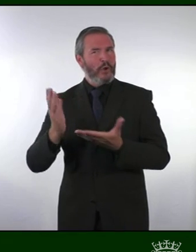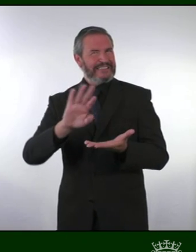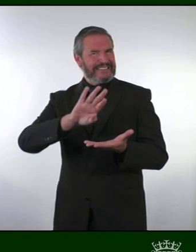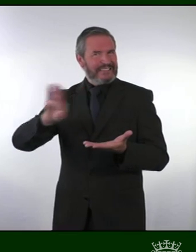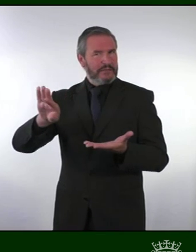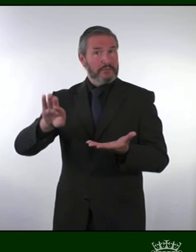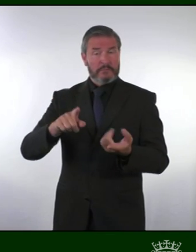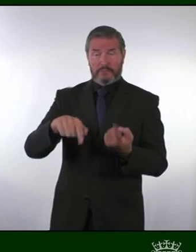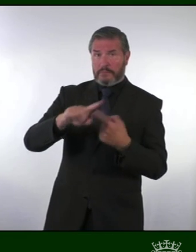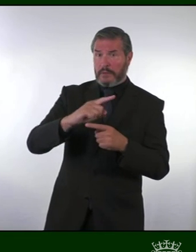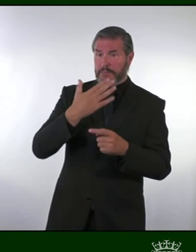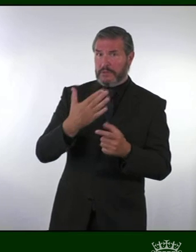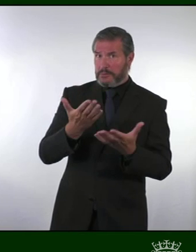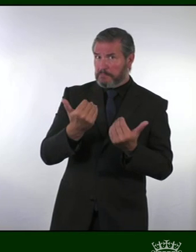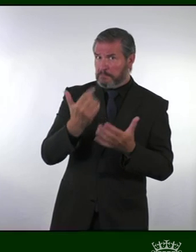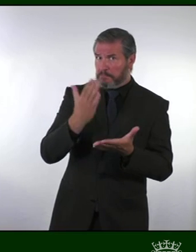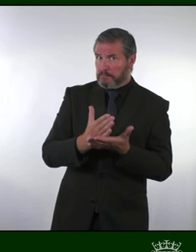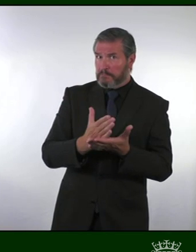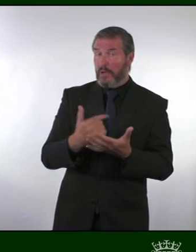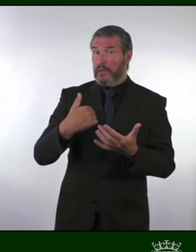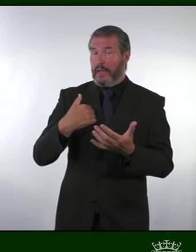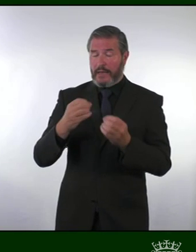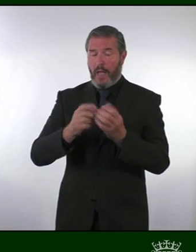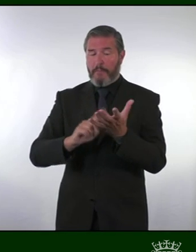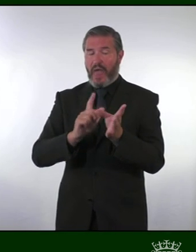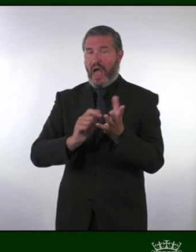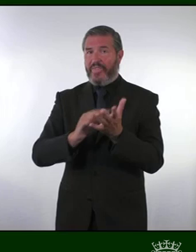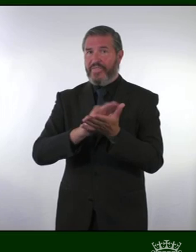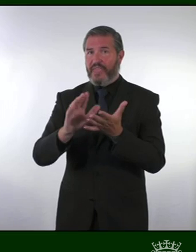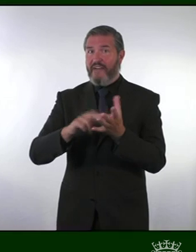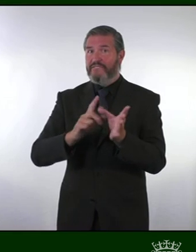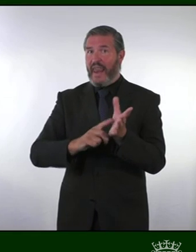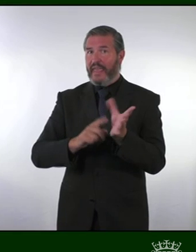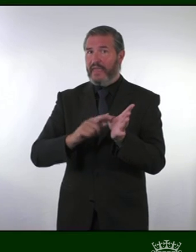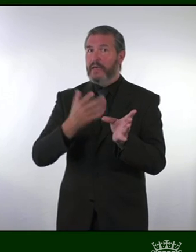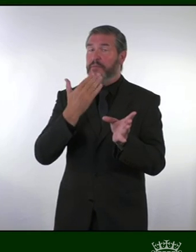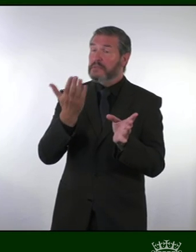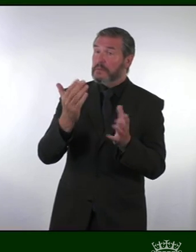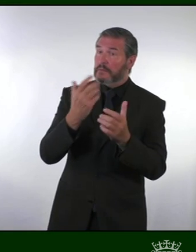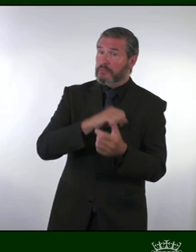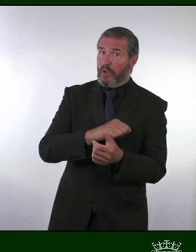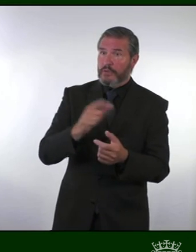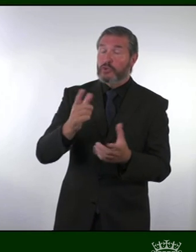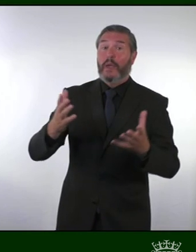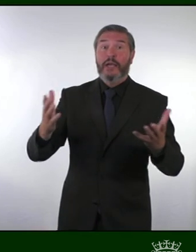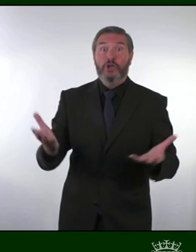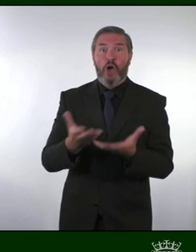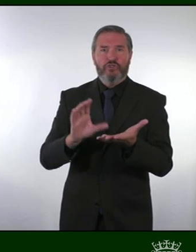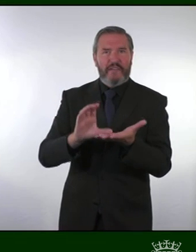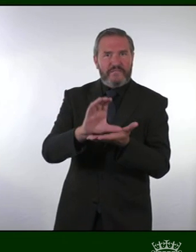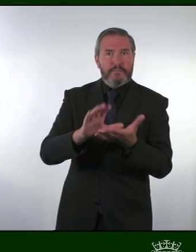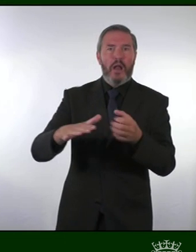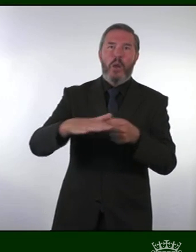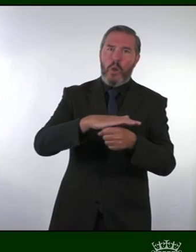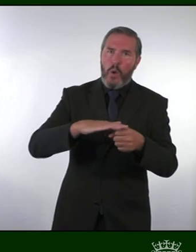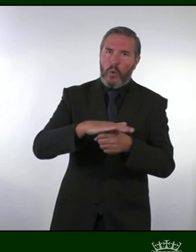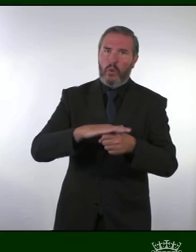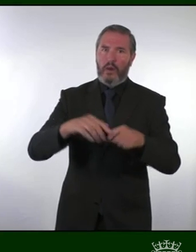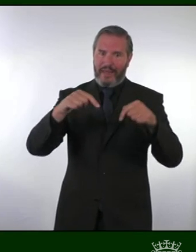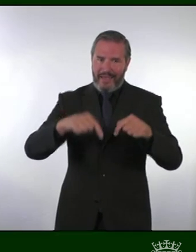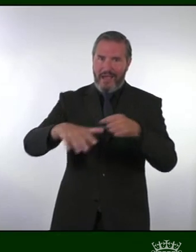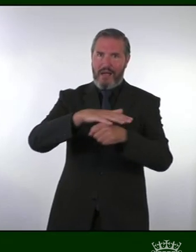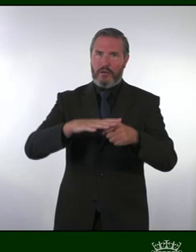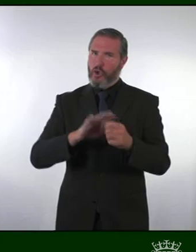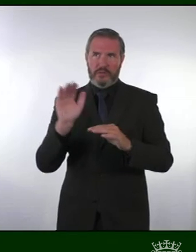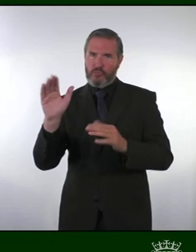Will my right honourable Friend please assure the people of Blyth Valley that he and his Government will do all they can to encourage investment and support jobs in this area?